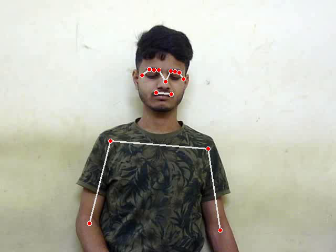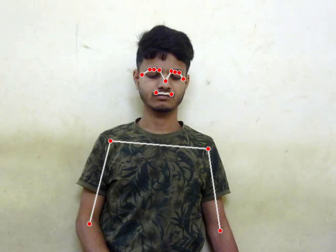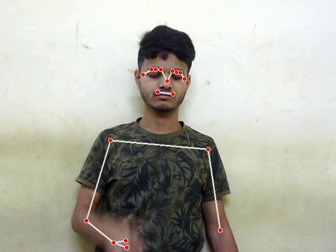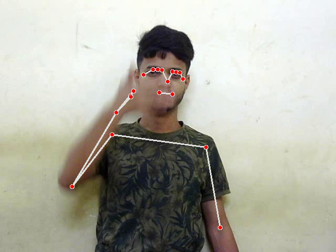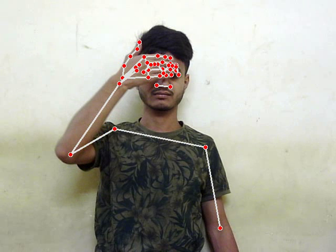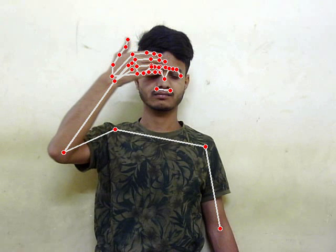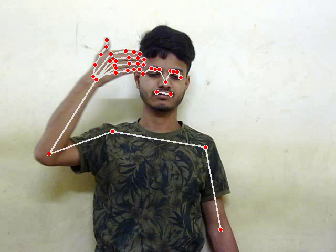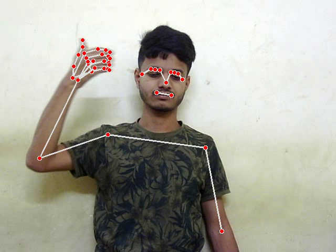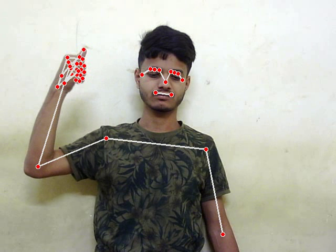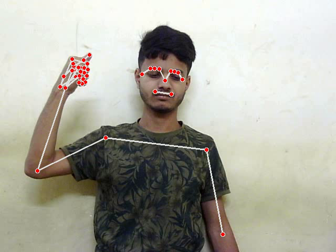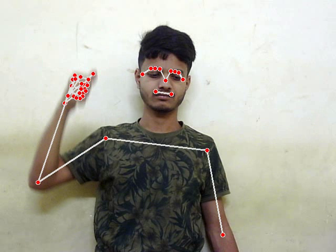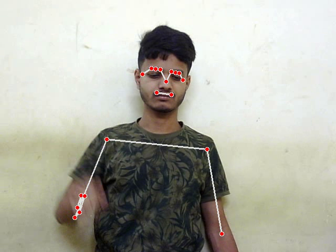forget